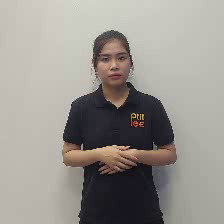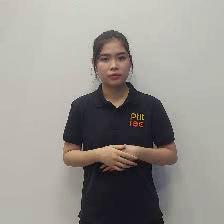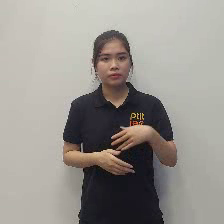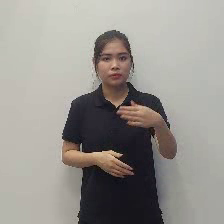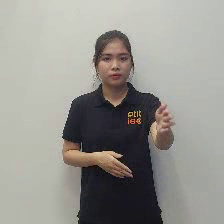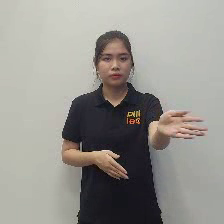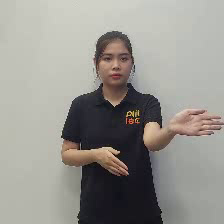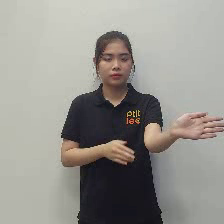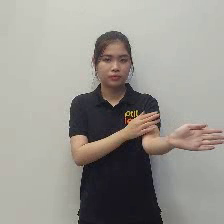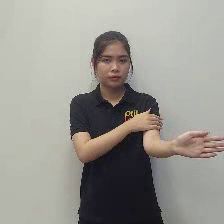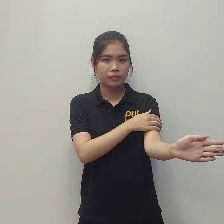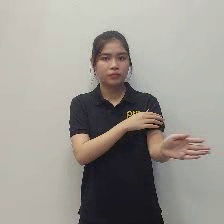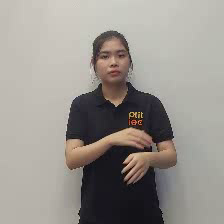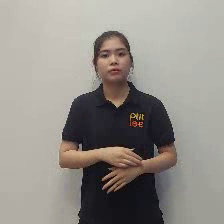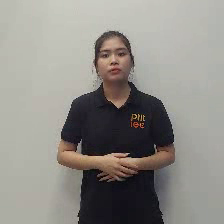Rẽ trái